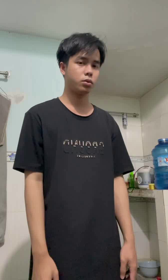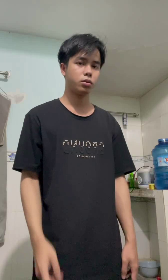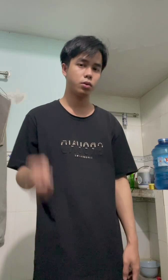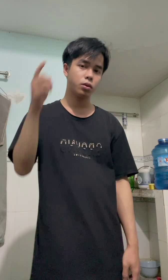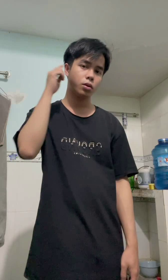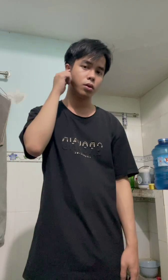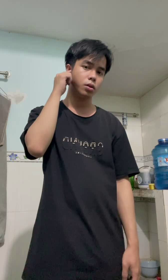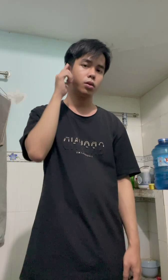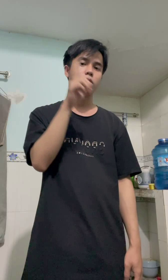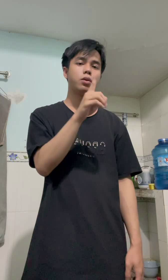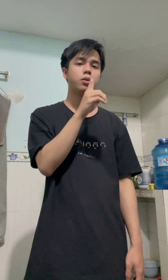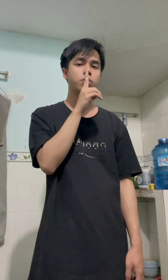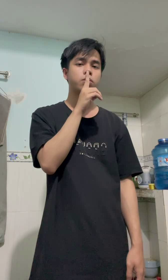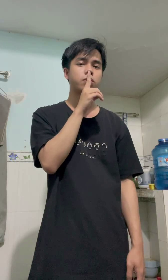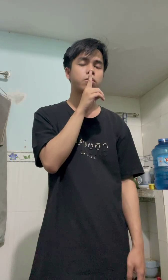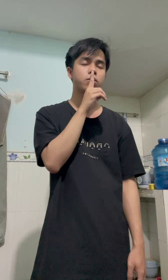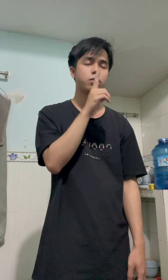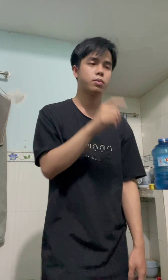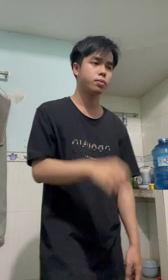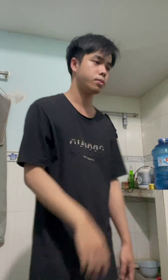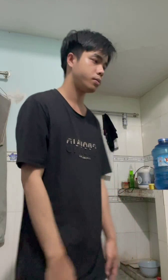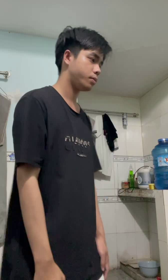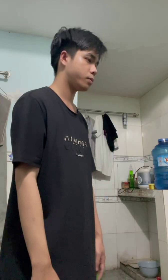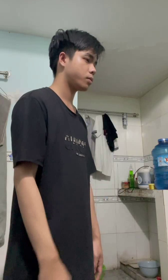diec